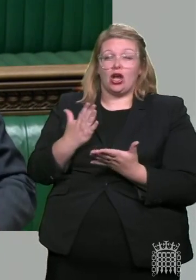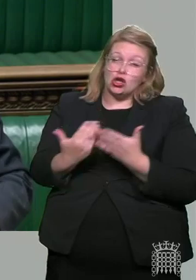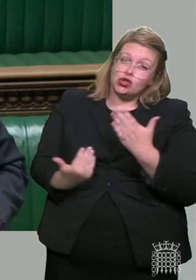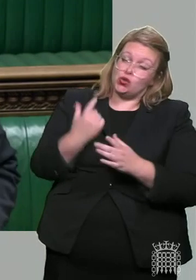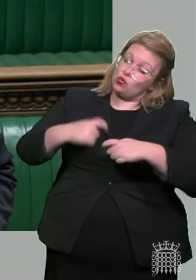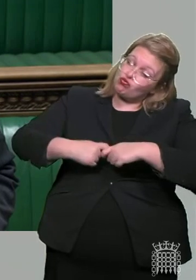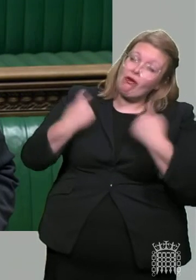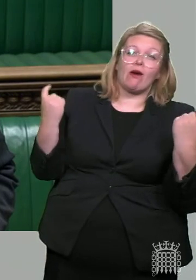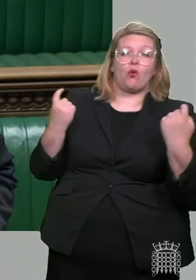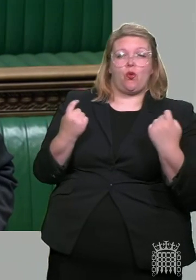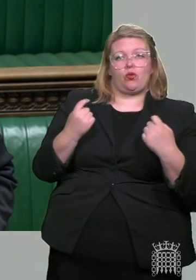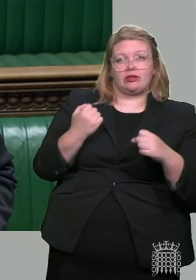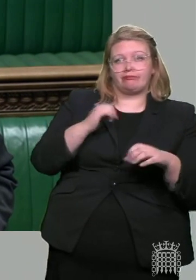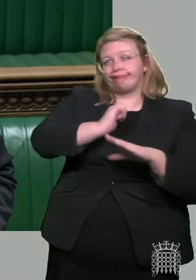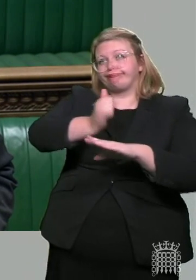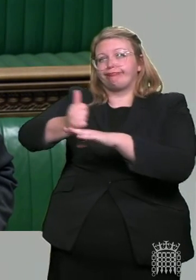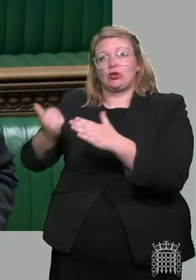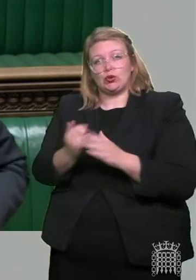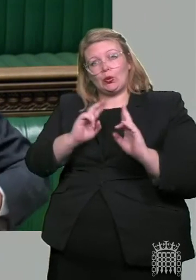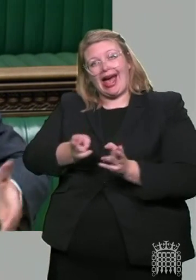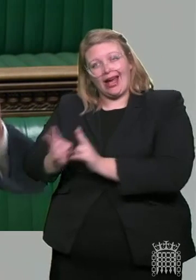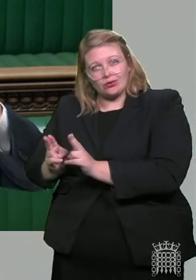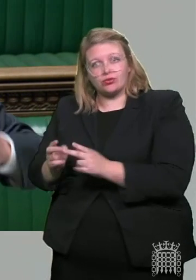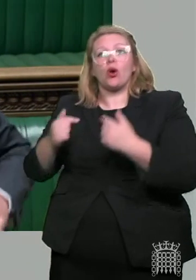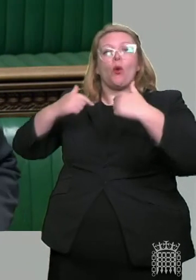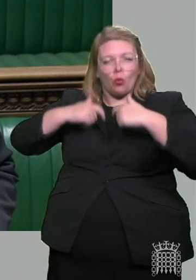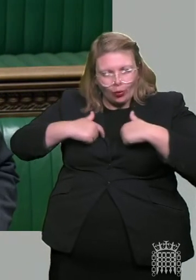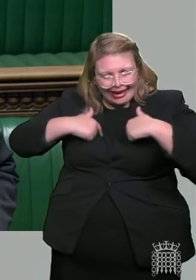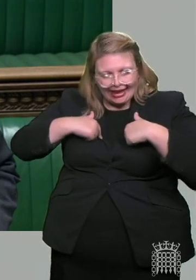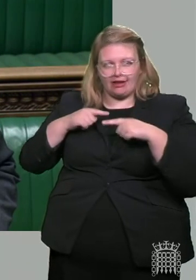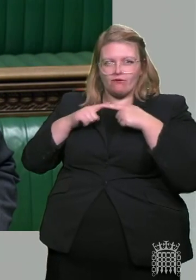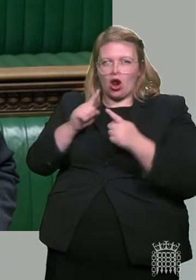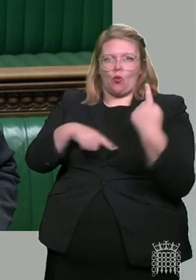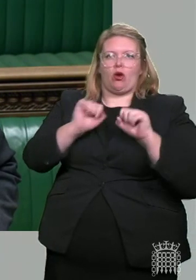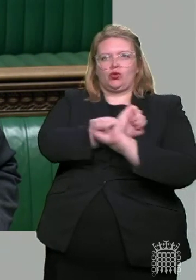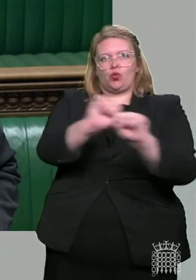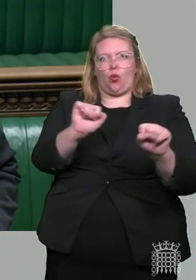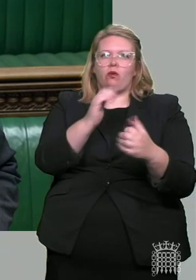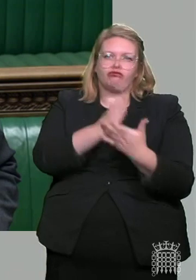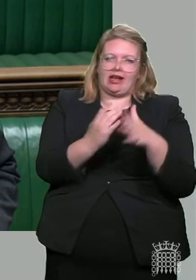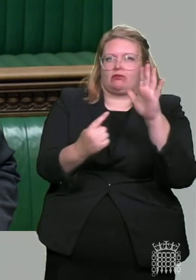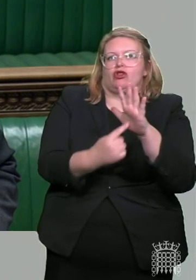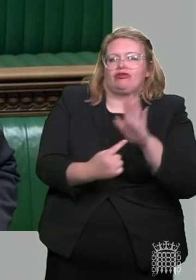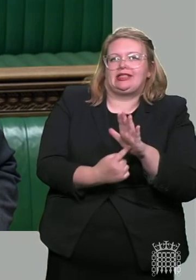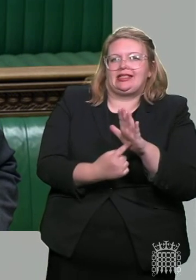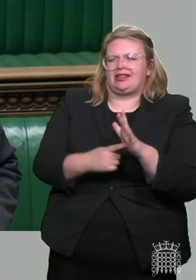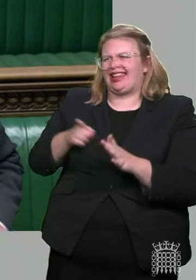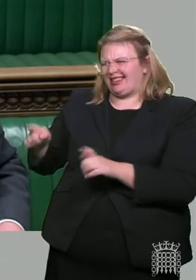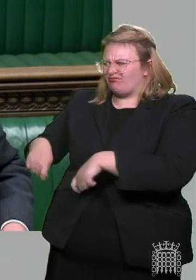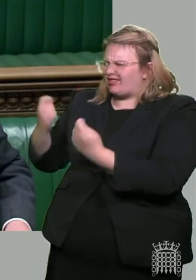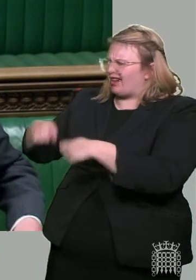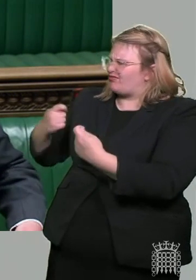This is a Government who get on with delivering on the people’s priorities, while he continually raises issues that most people would find irrelevant to their concerns.